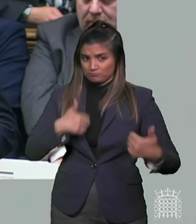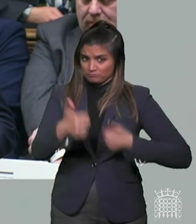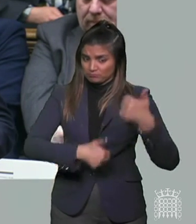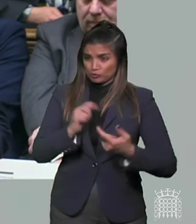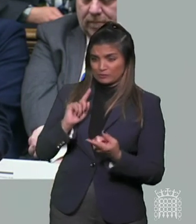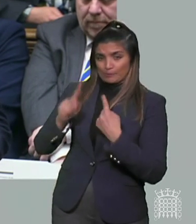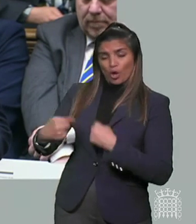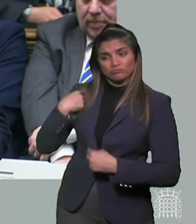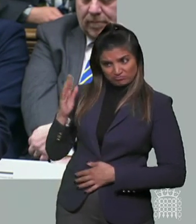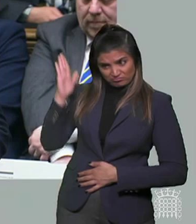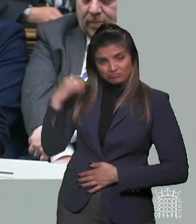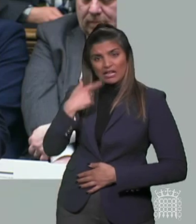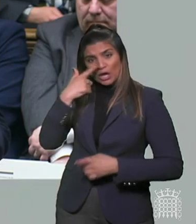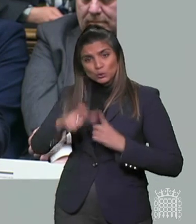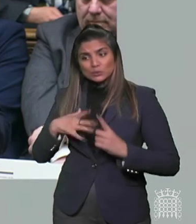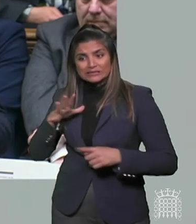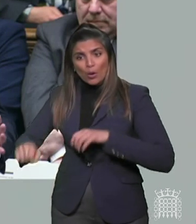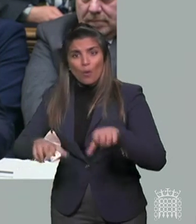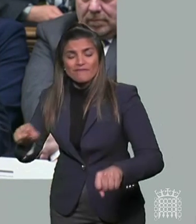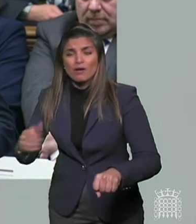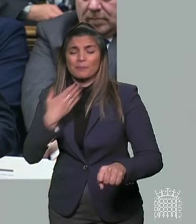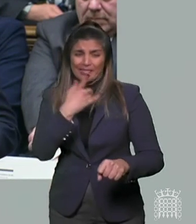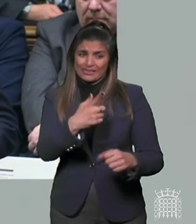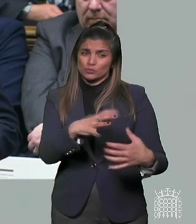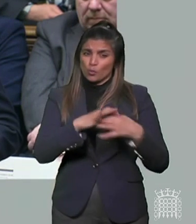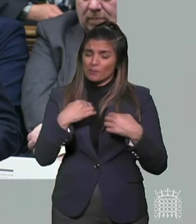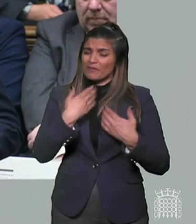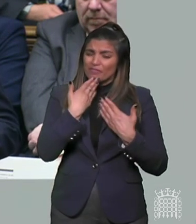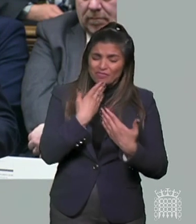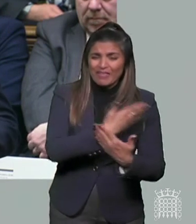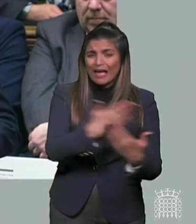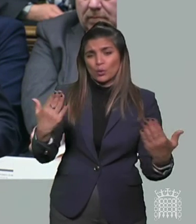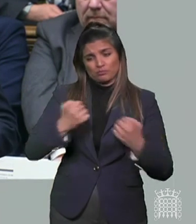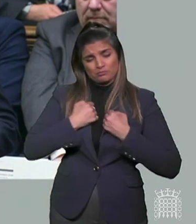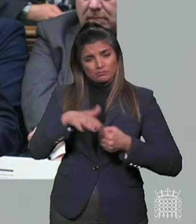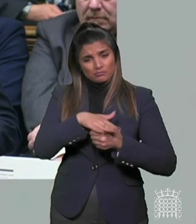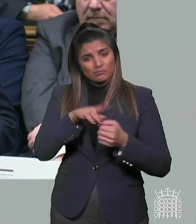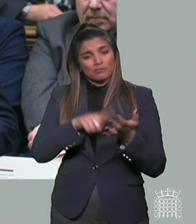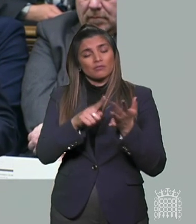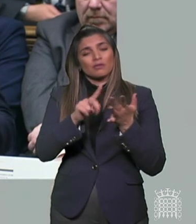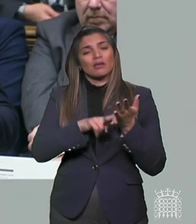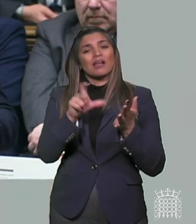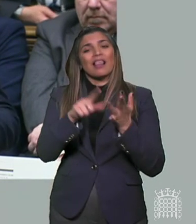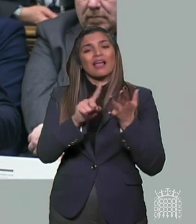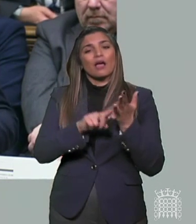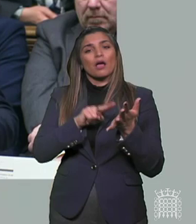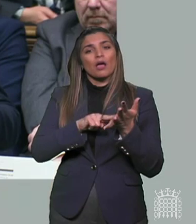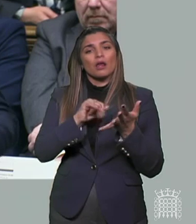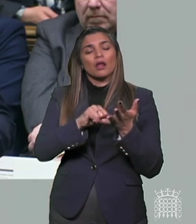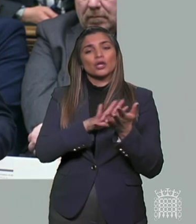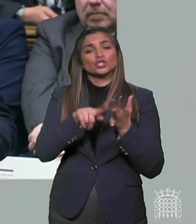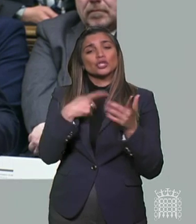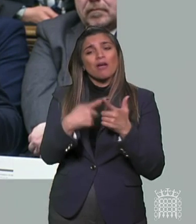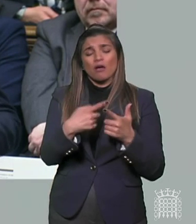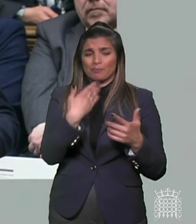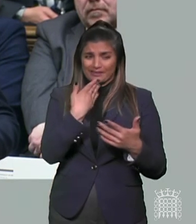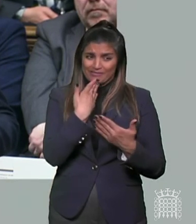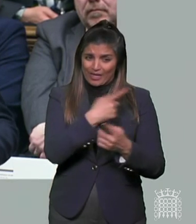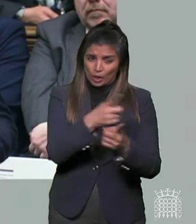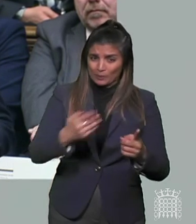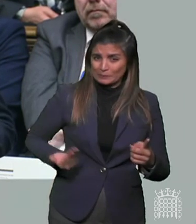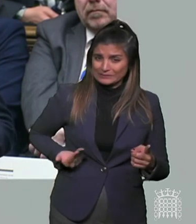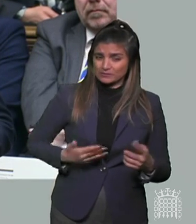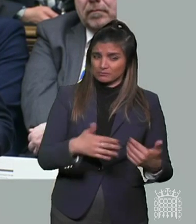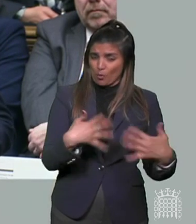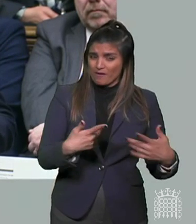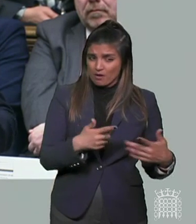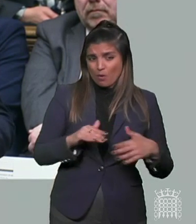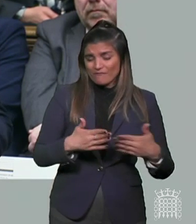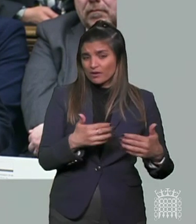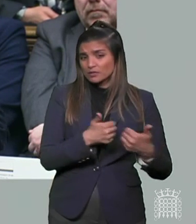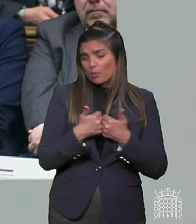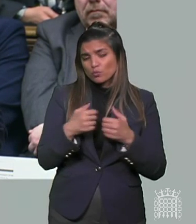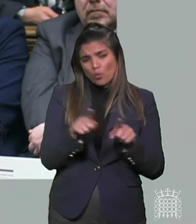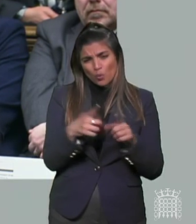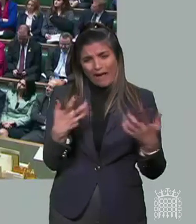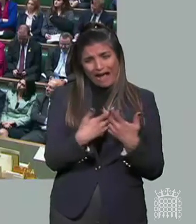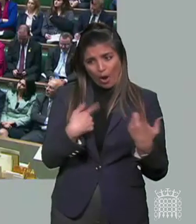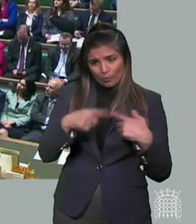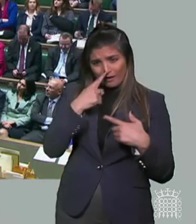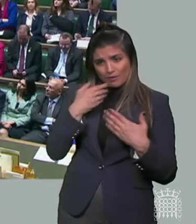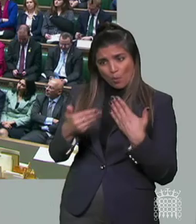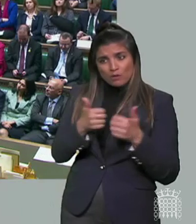Will the Deputy Prime Minister join me in thanking all the Lincolnshire businesses that have offered support, and will he tell us how the Government may be able to connect those offers of support with the Ukrainians who are in most need?